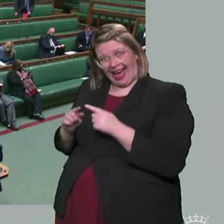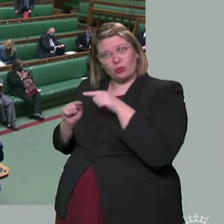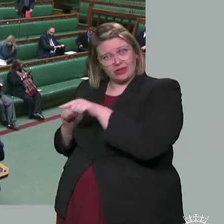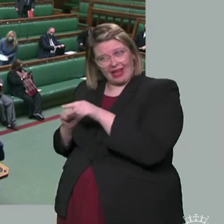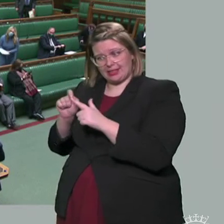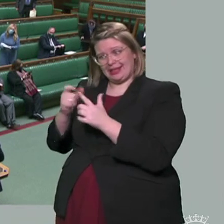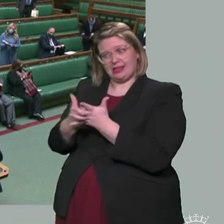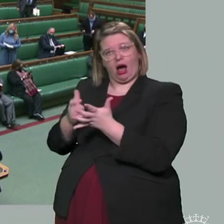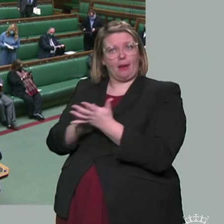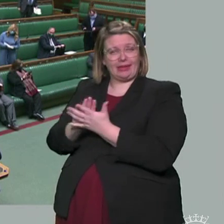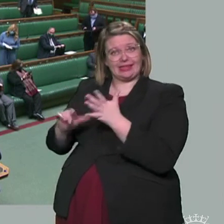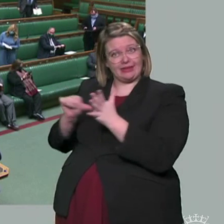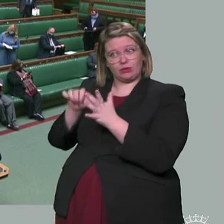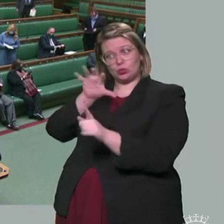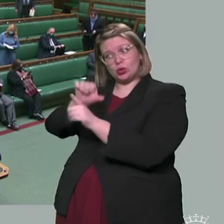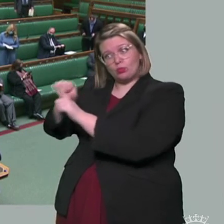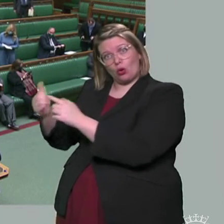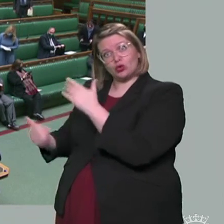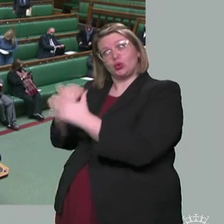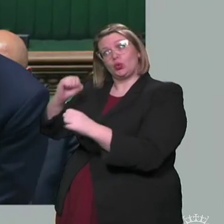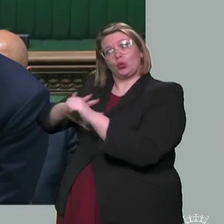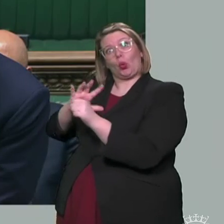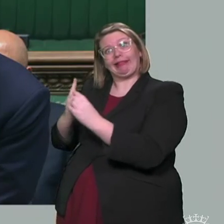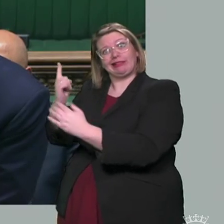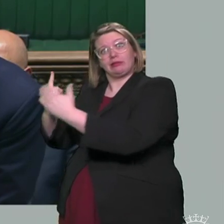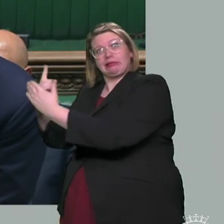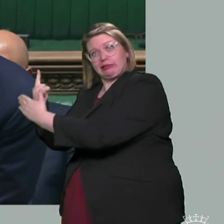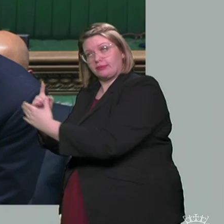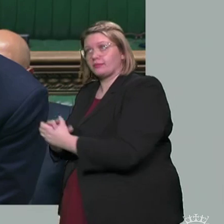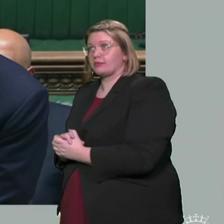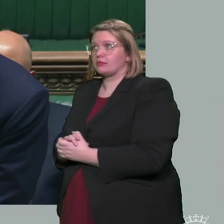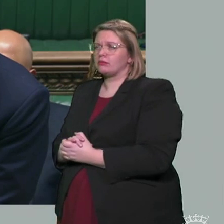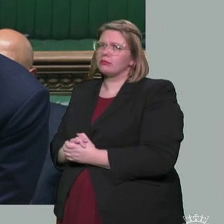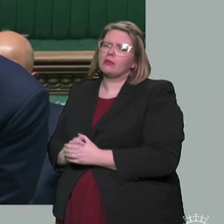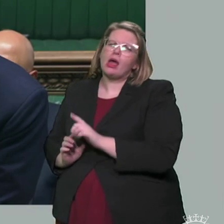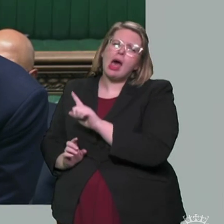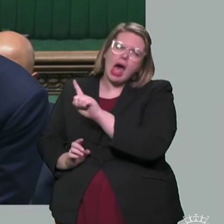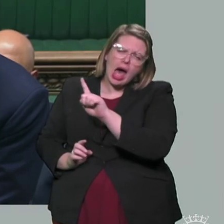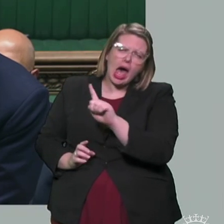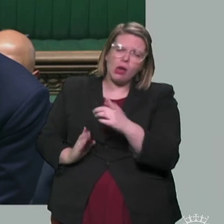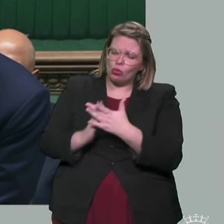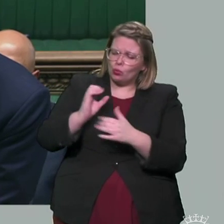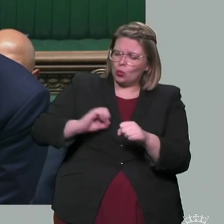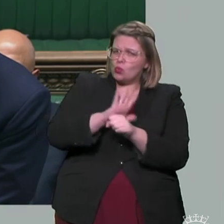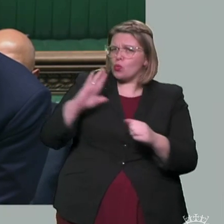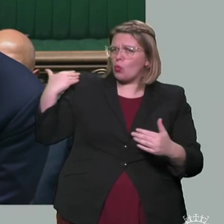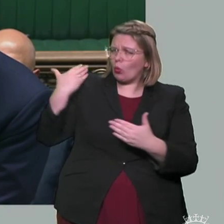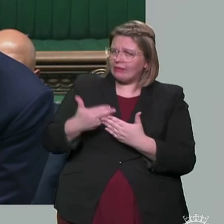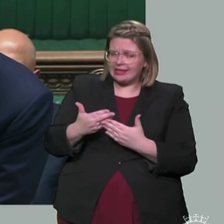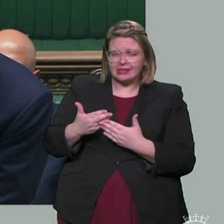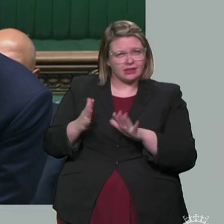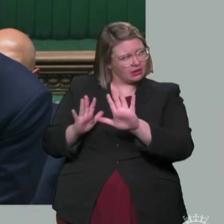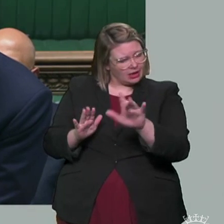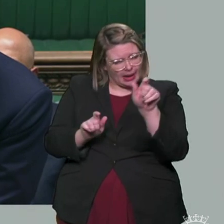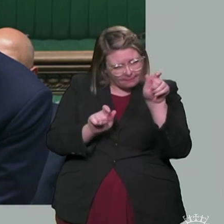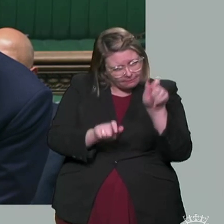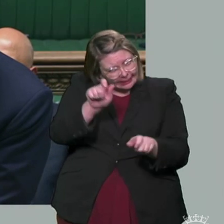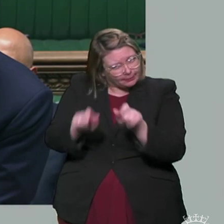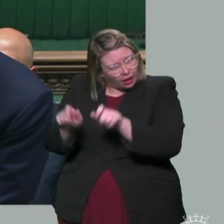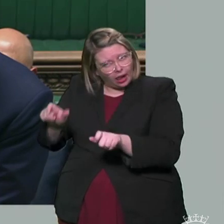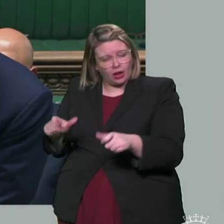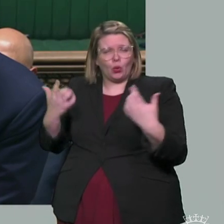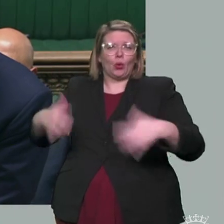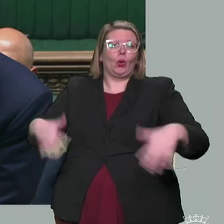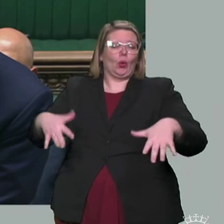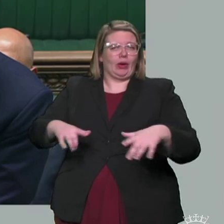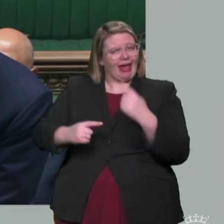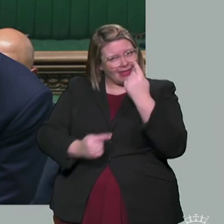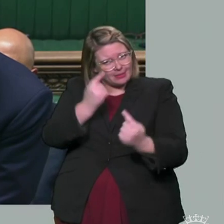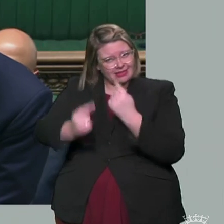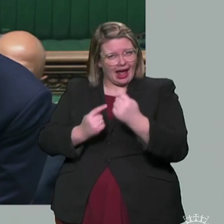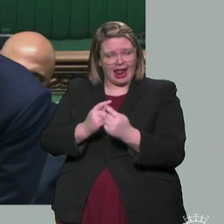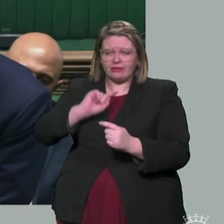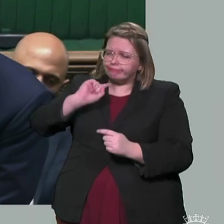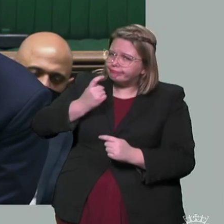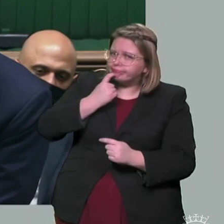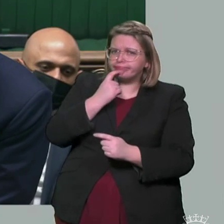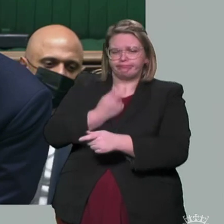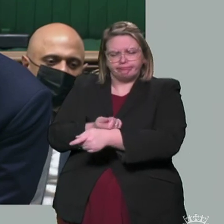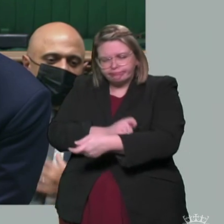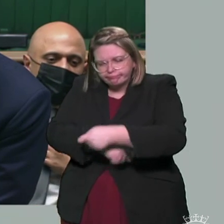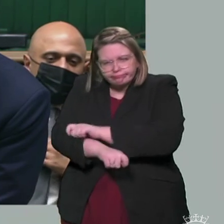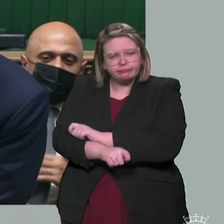I am grateful, but I must say that throughout the pandemic the public have continually surprised on the upside with their determination to take this seriously.